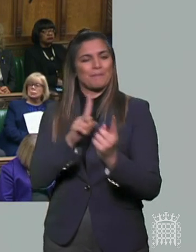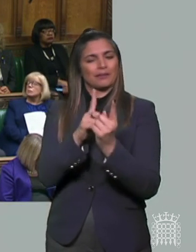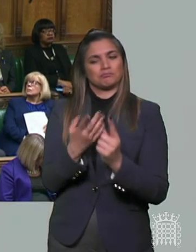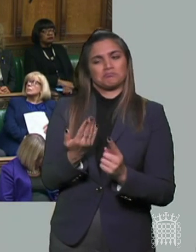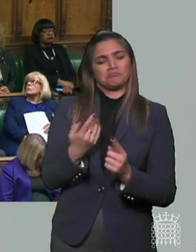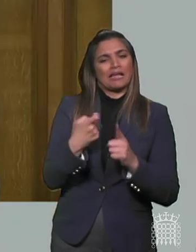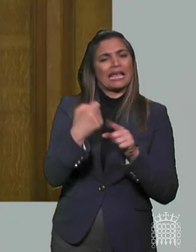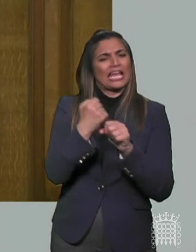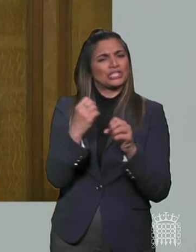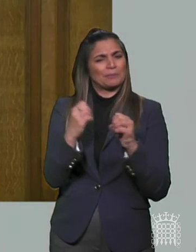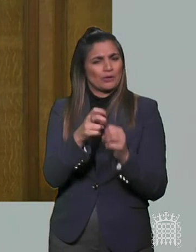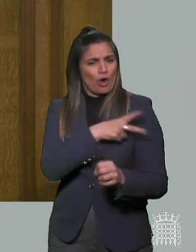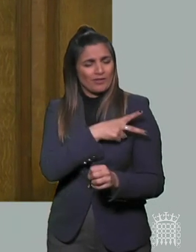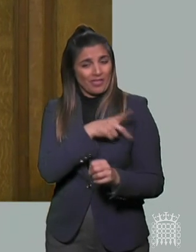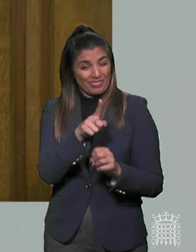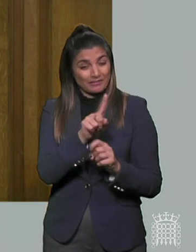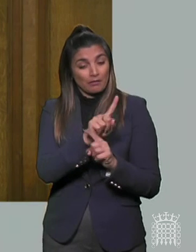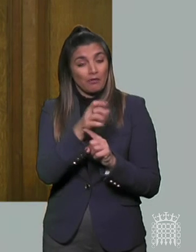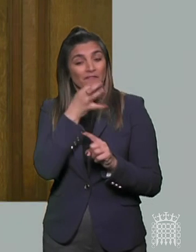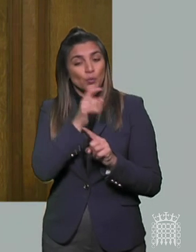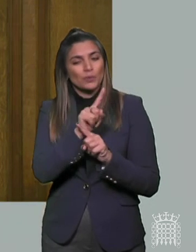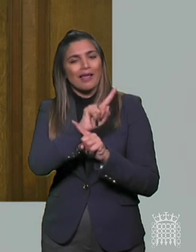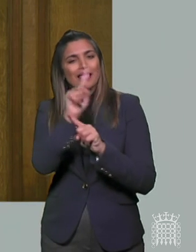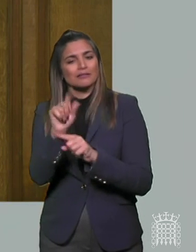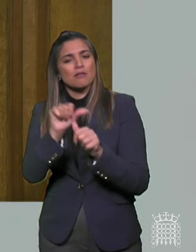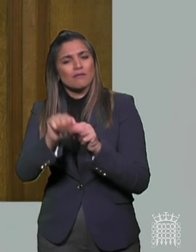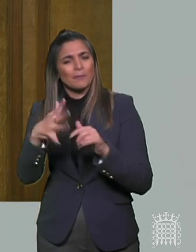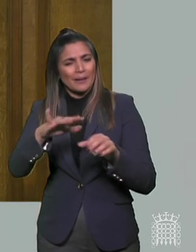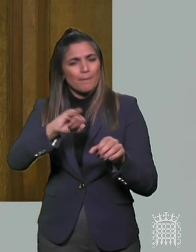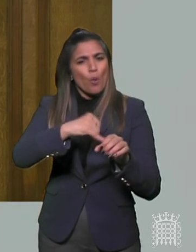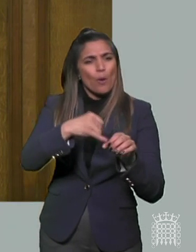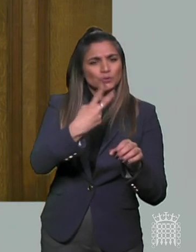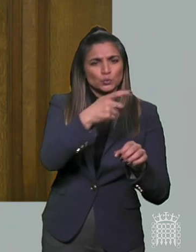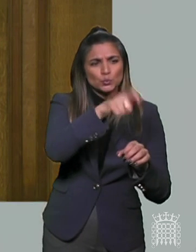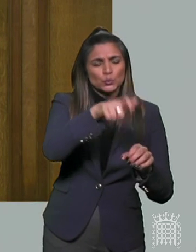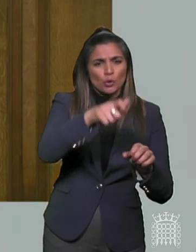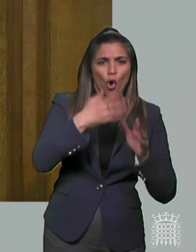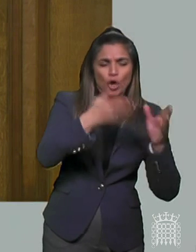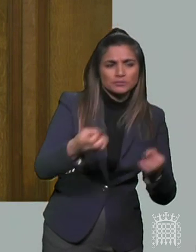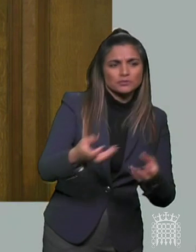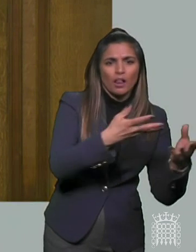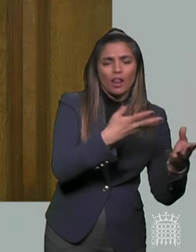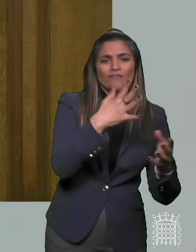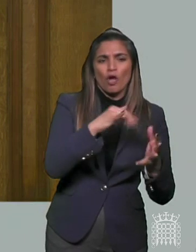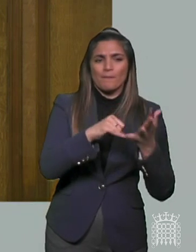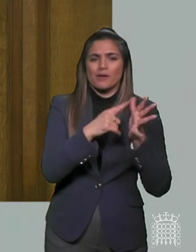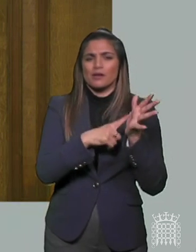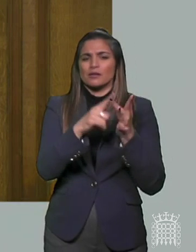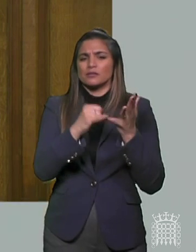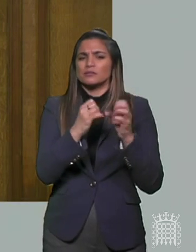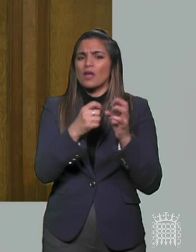That was just weeks after the Salisbury poisonings and immediately after he attended a NATO summit on Russia.